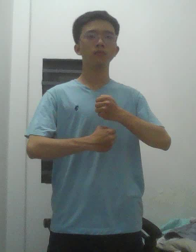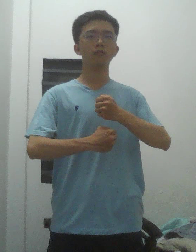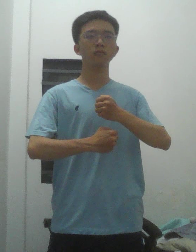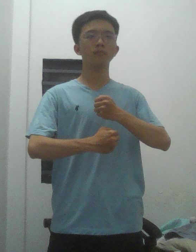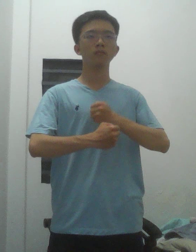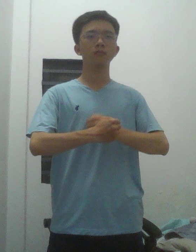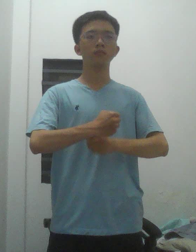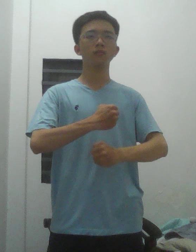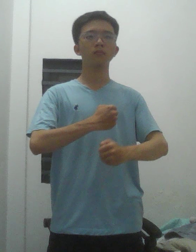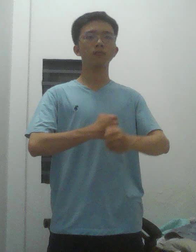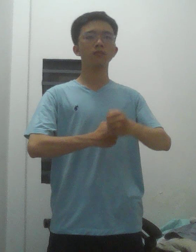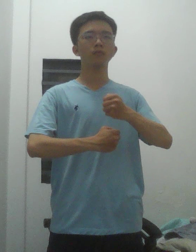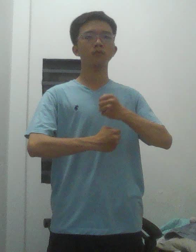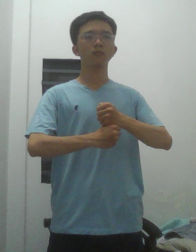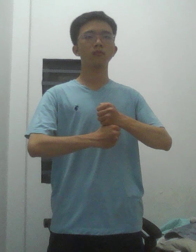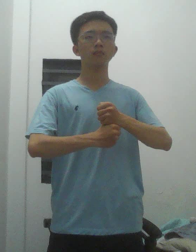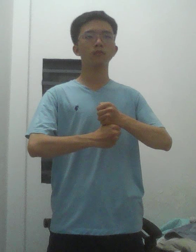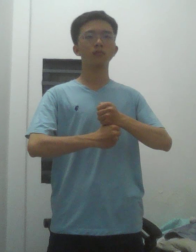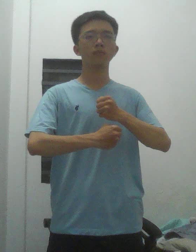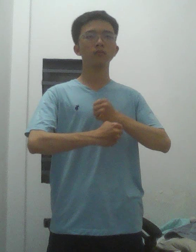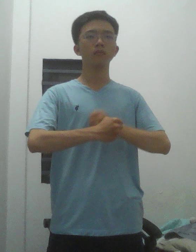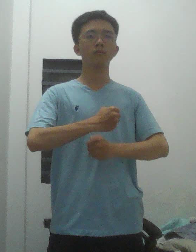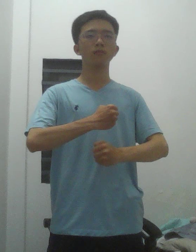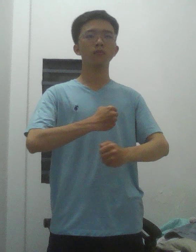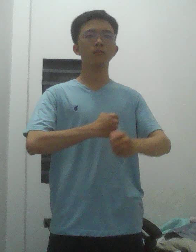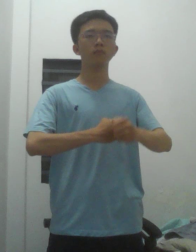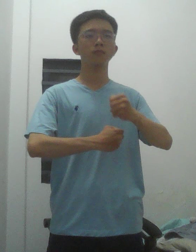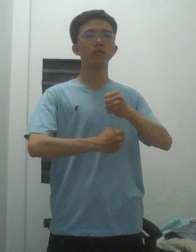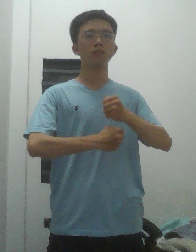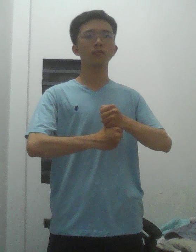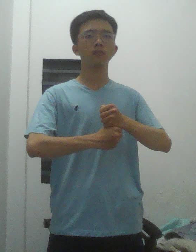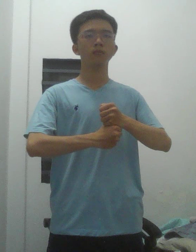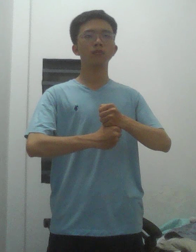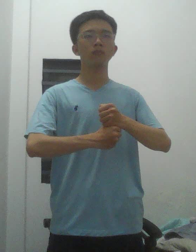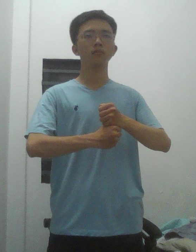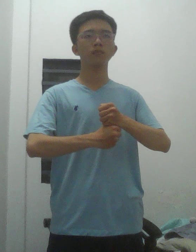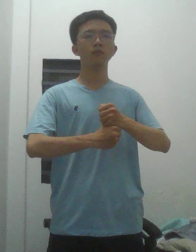quanh nam